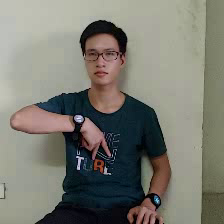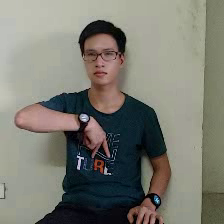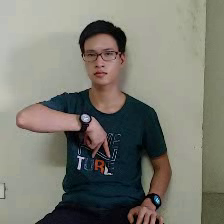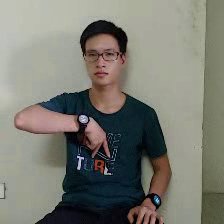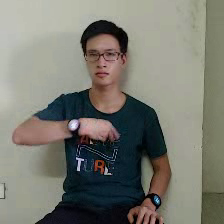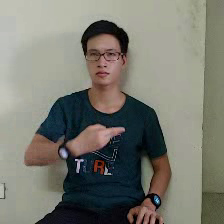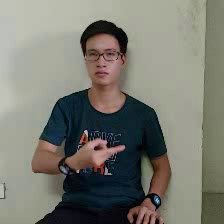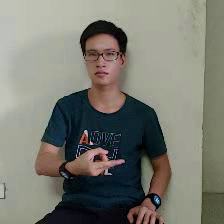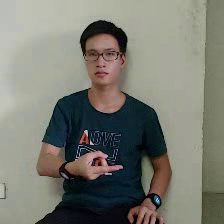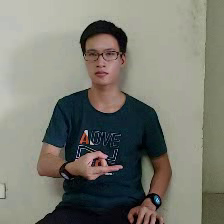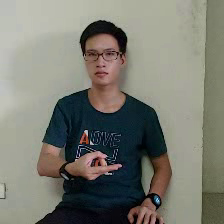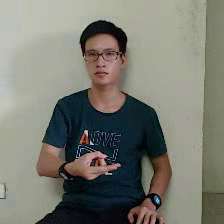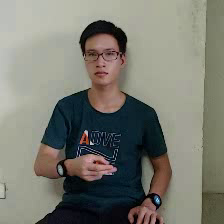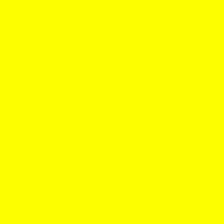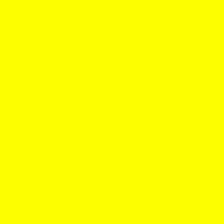Hy sinh